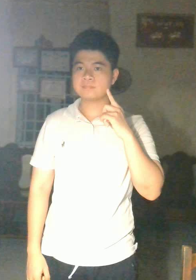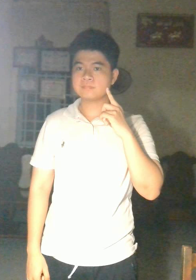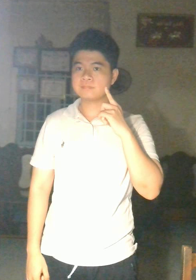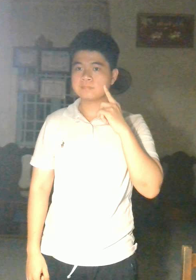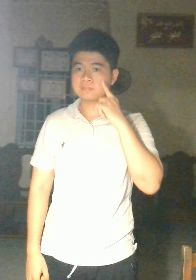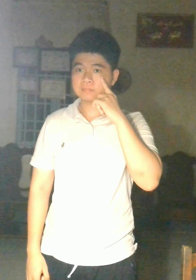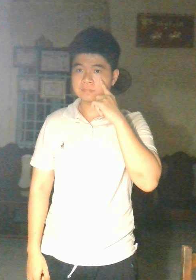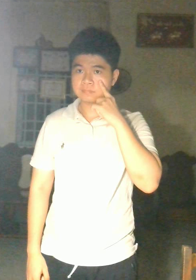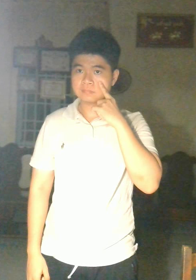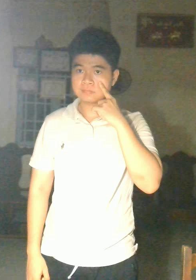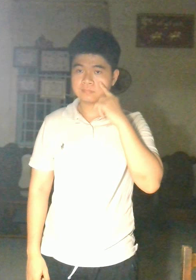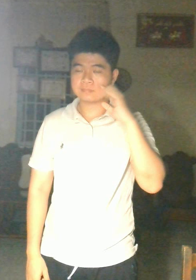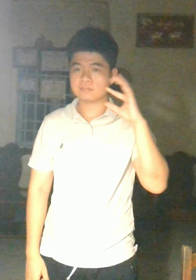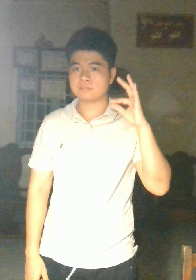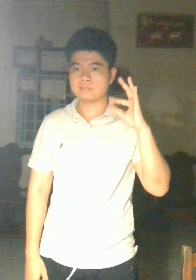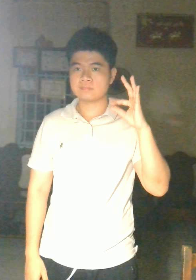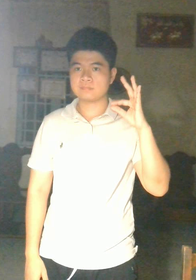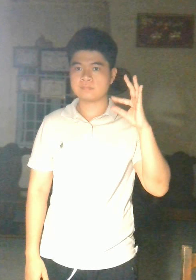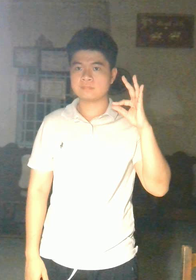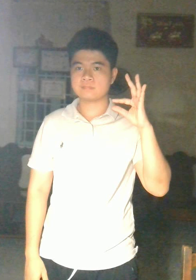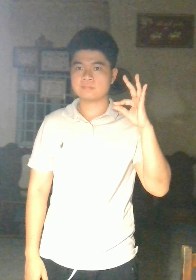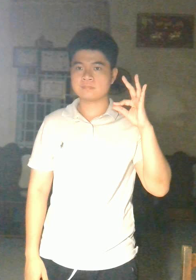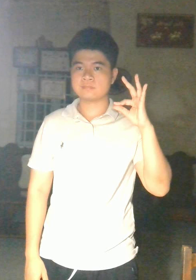lam quen